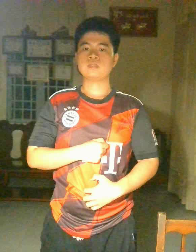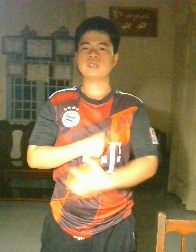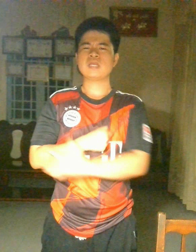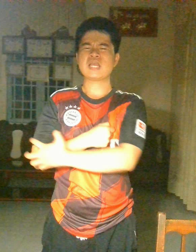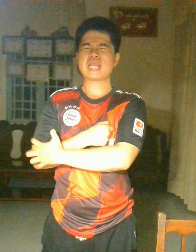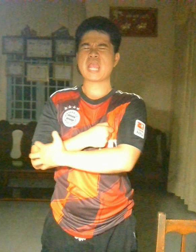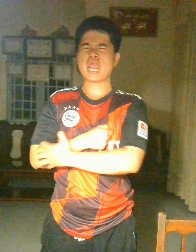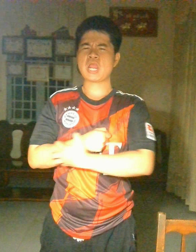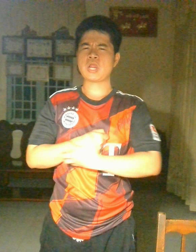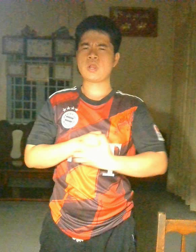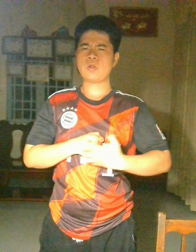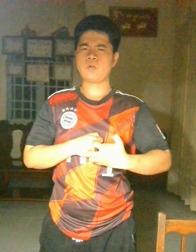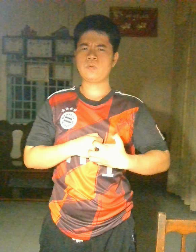ngheo